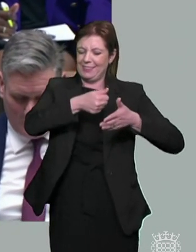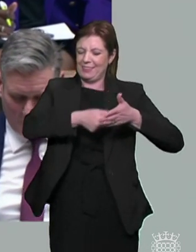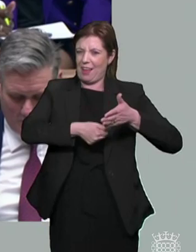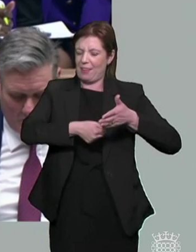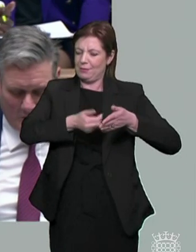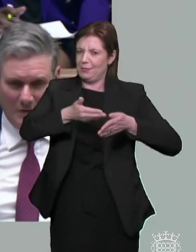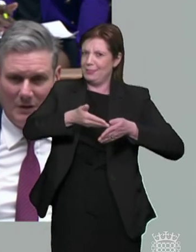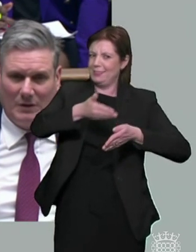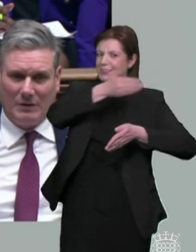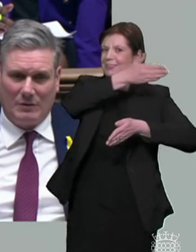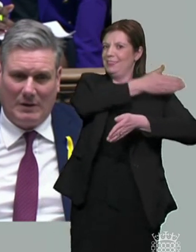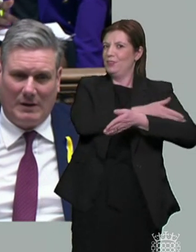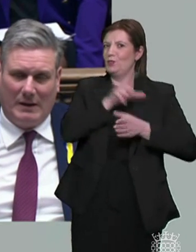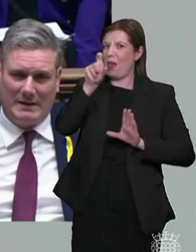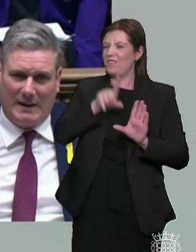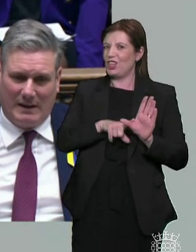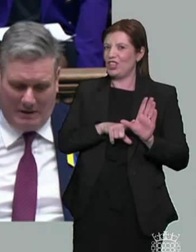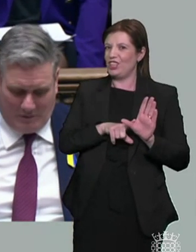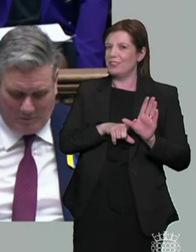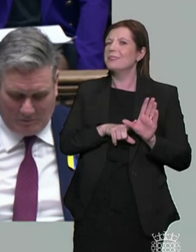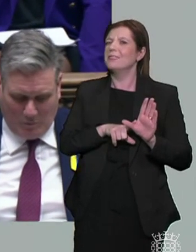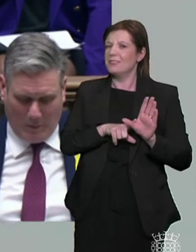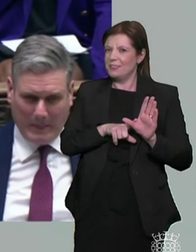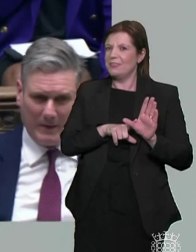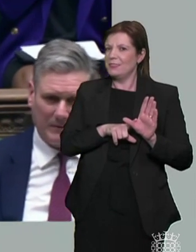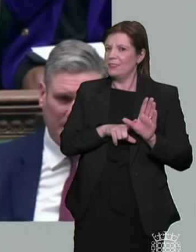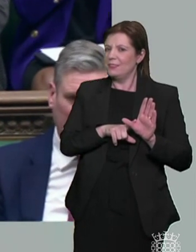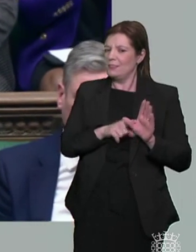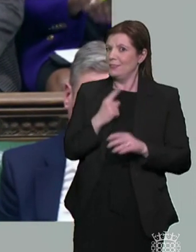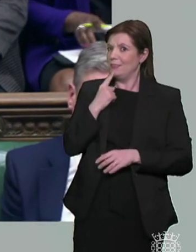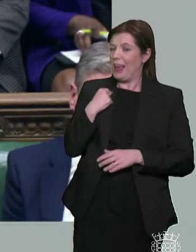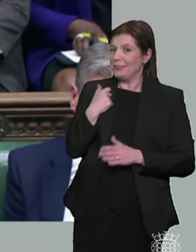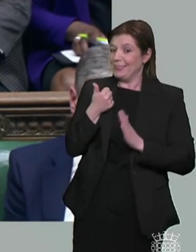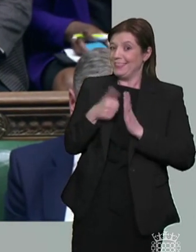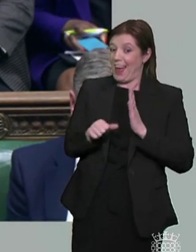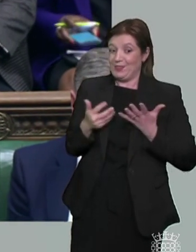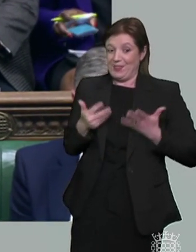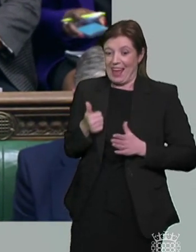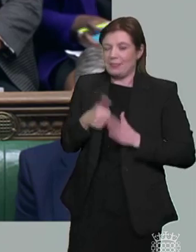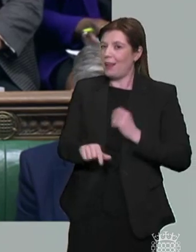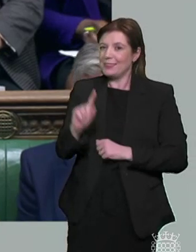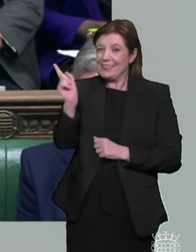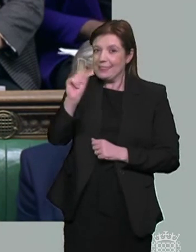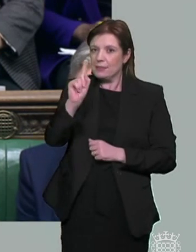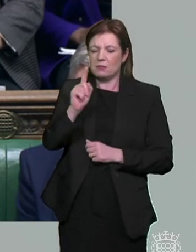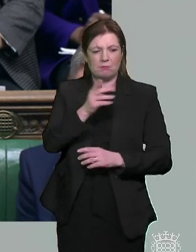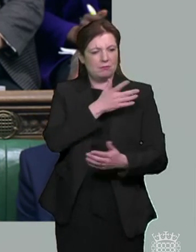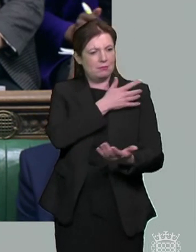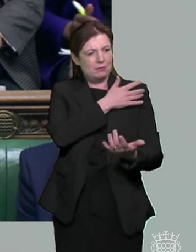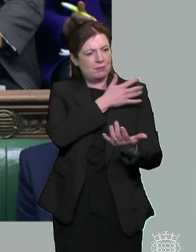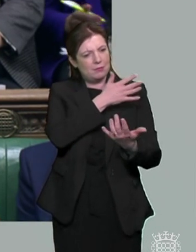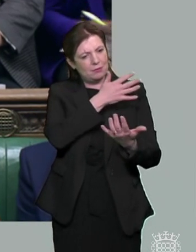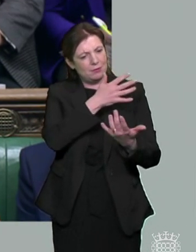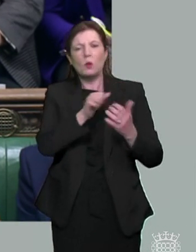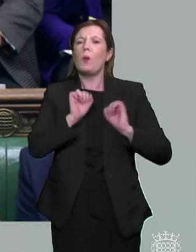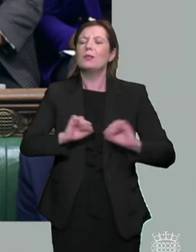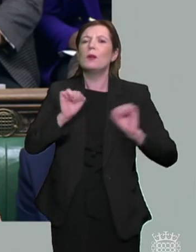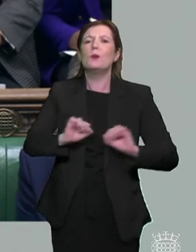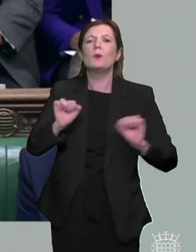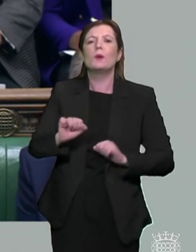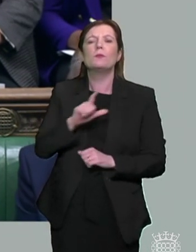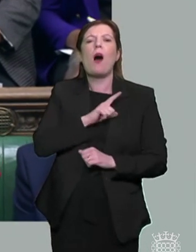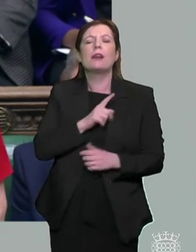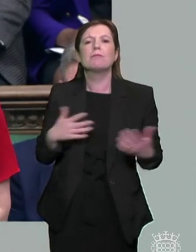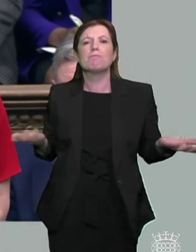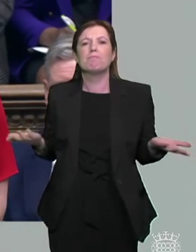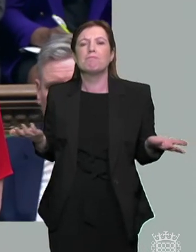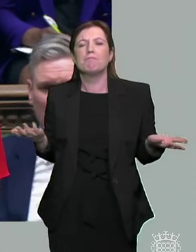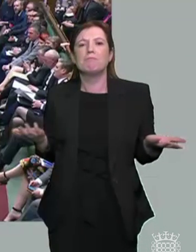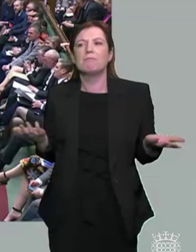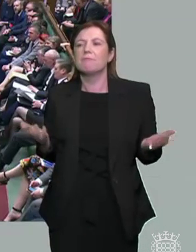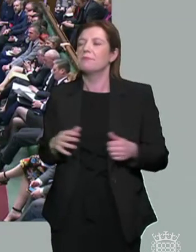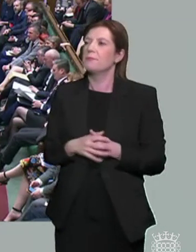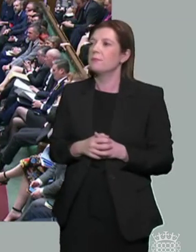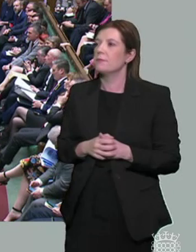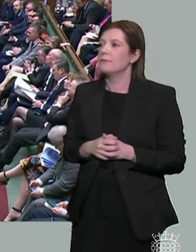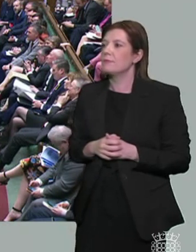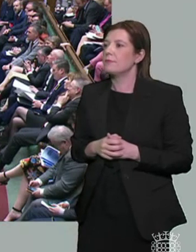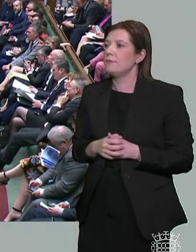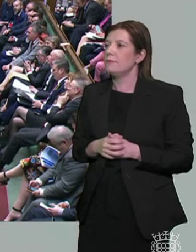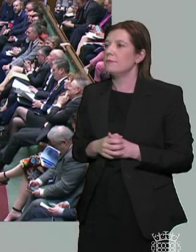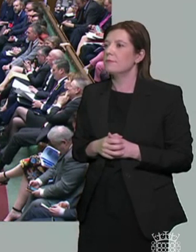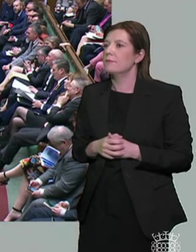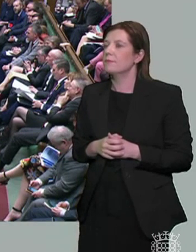What has taken them so long?